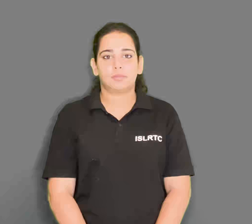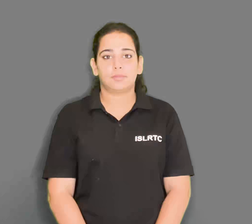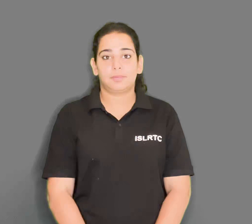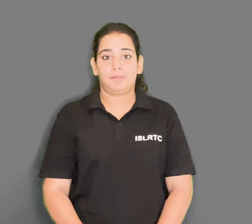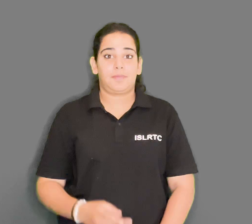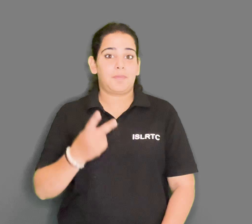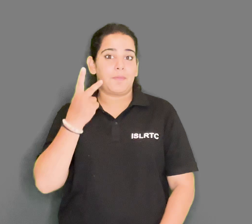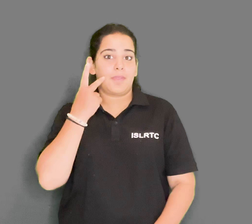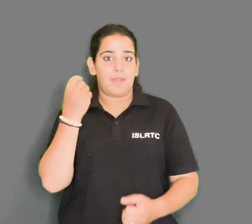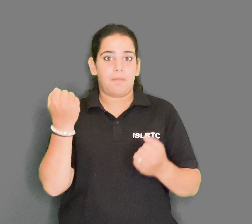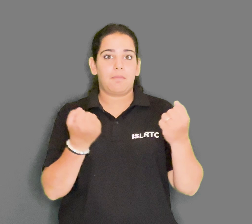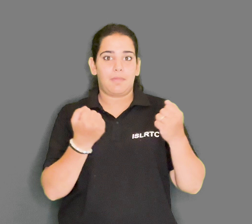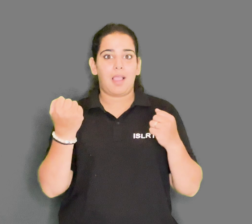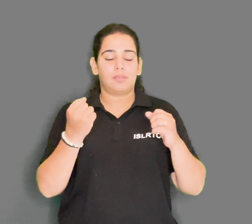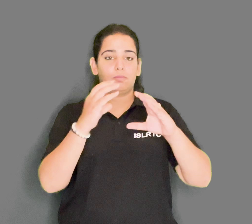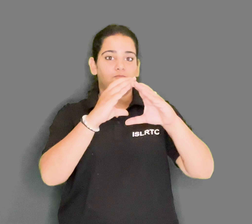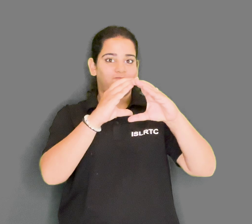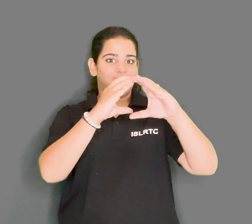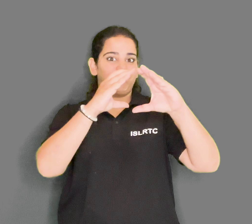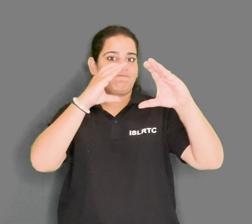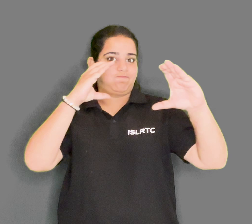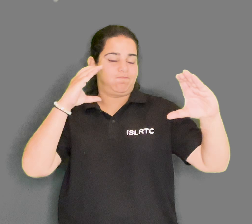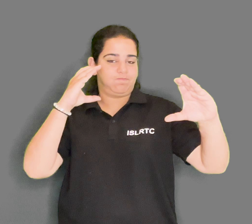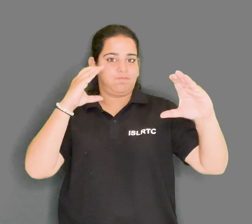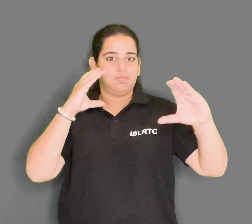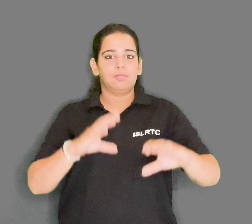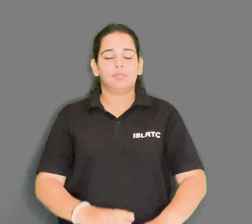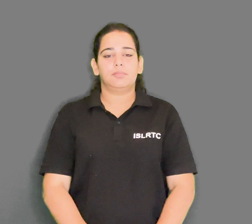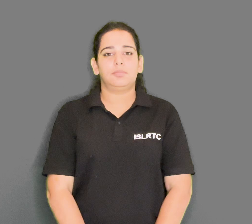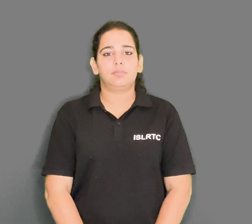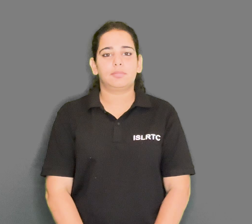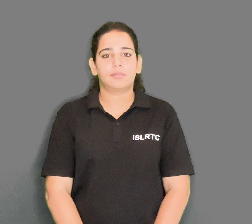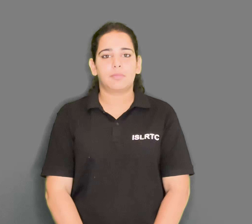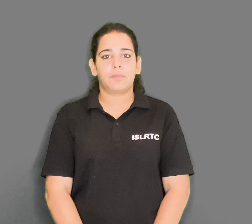Bus Rapid Transit